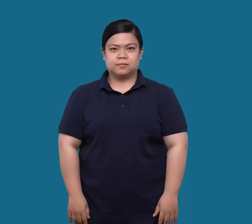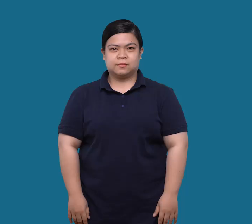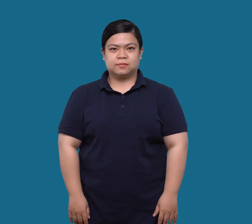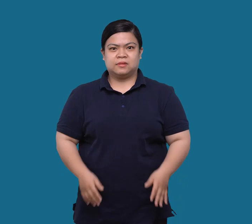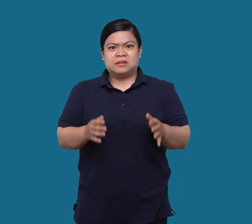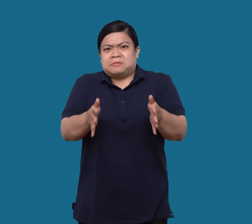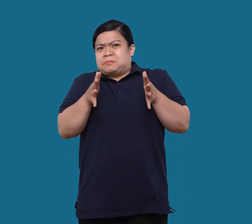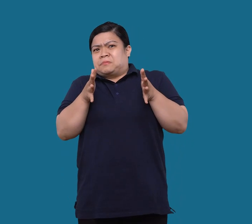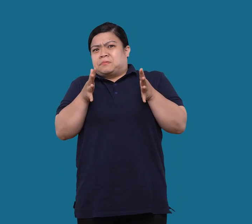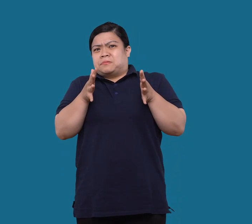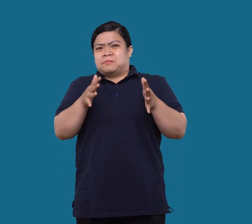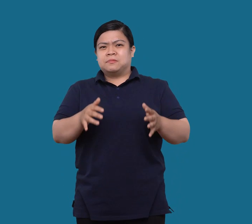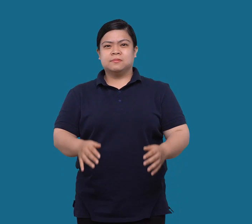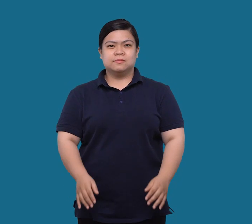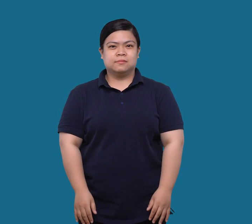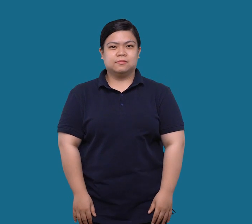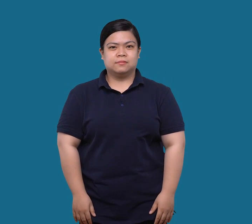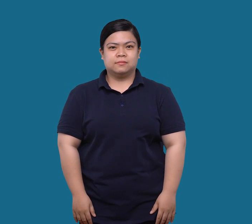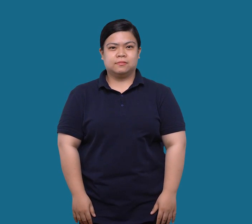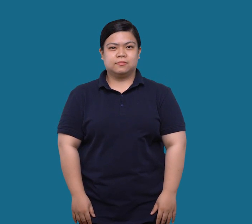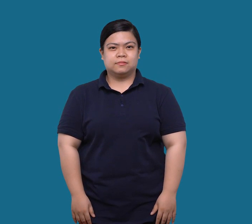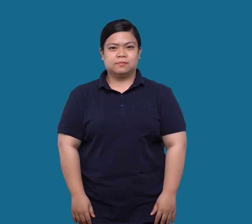không dám